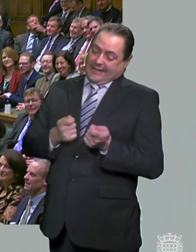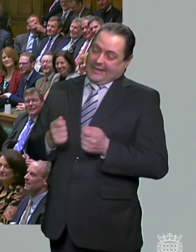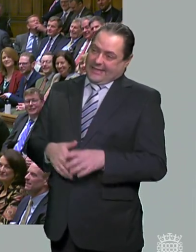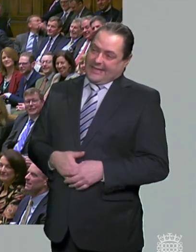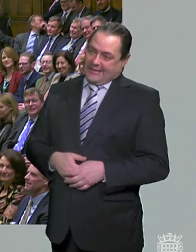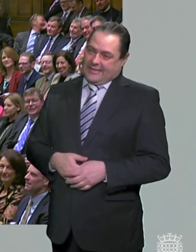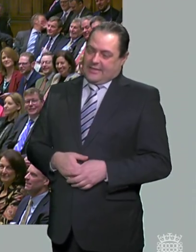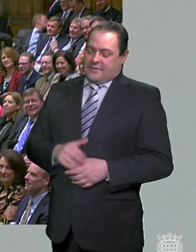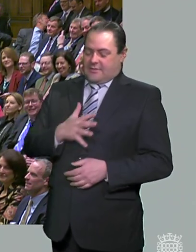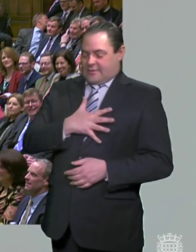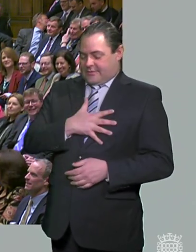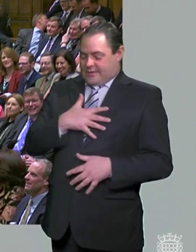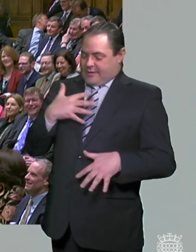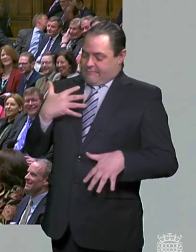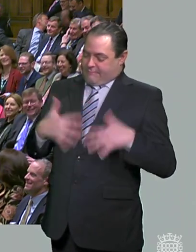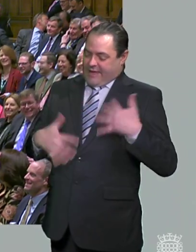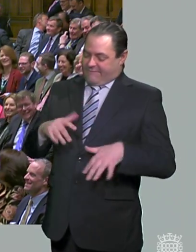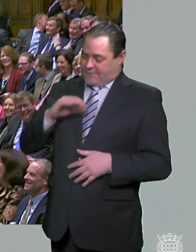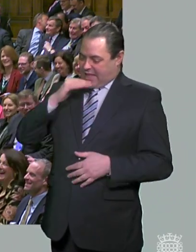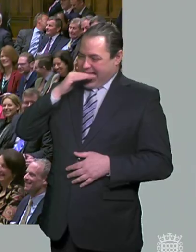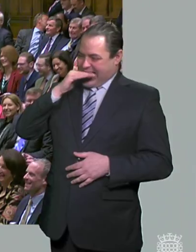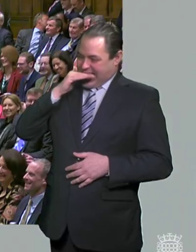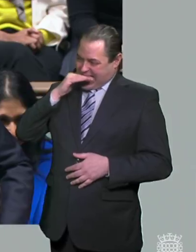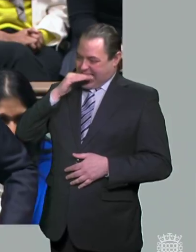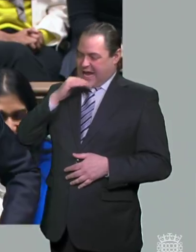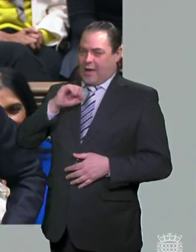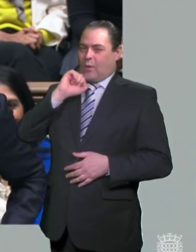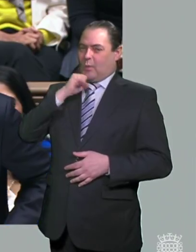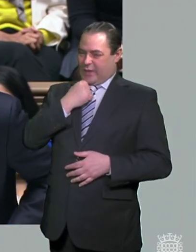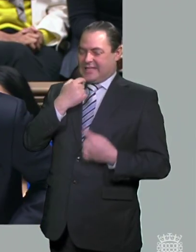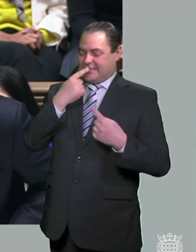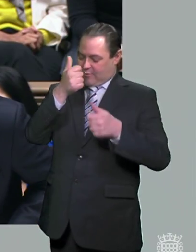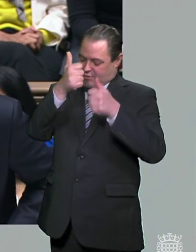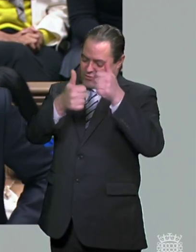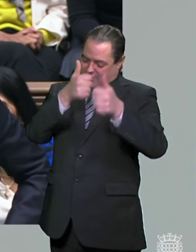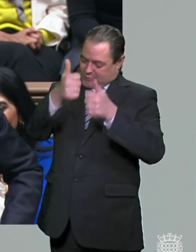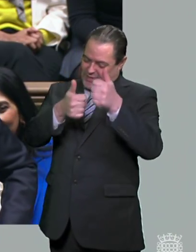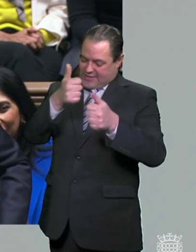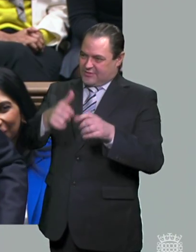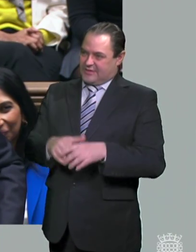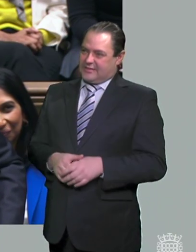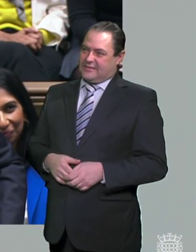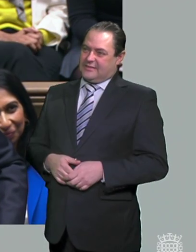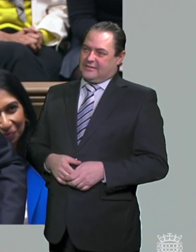Although it pains me, I congratulate my honourable Friend and Grimsby